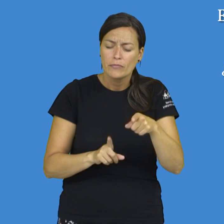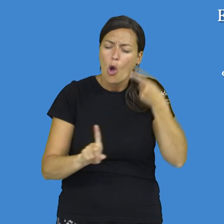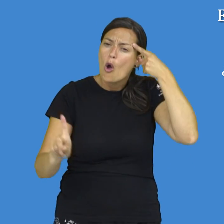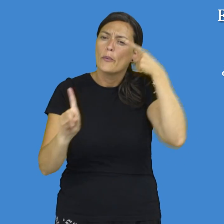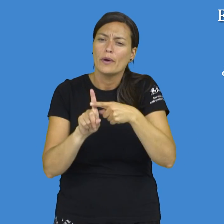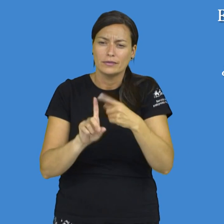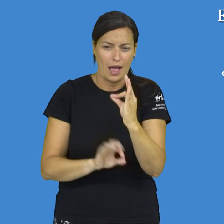objetivo